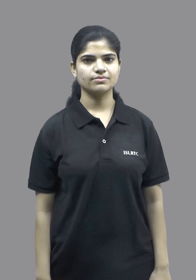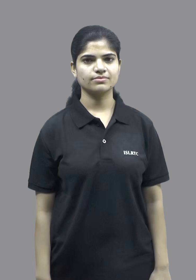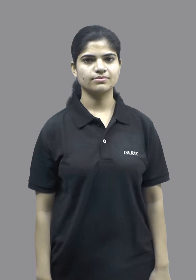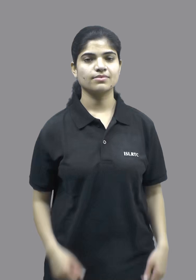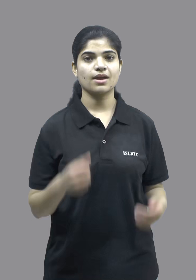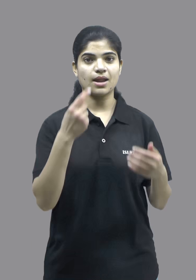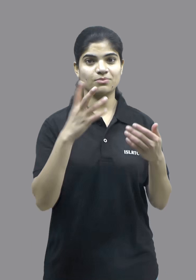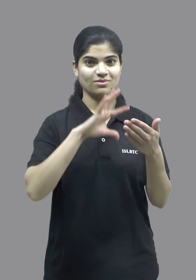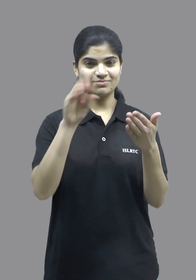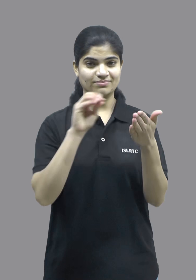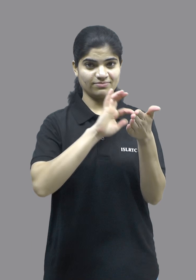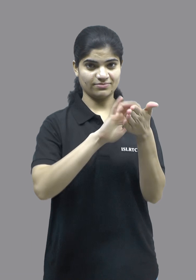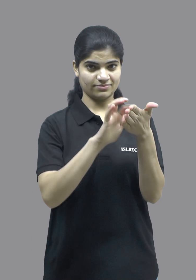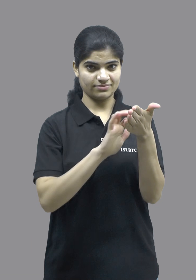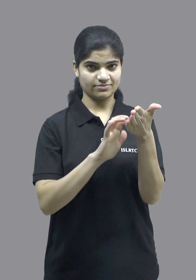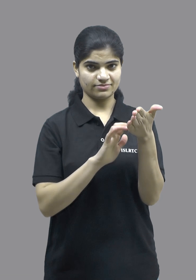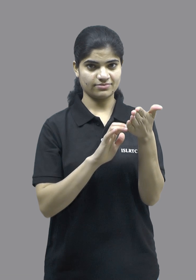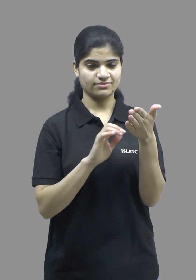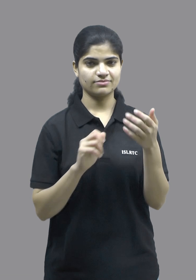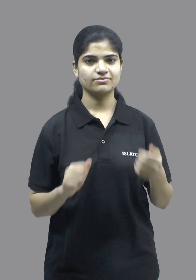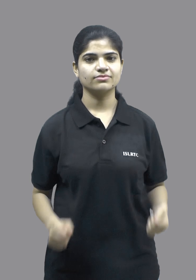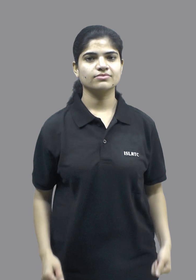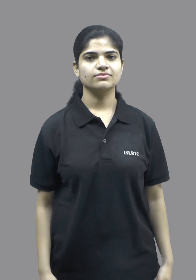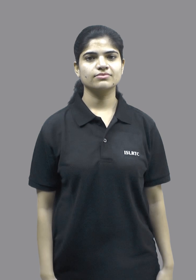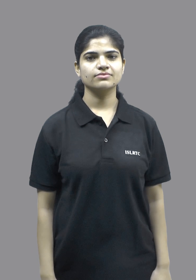Calculator